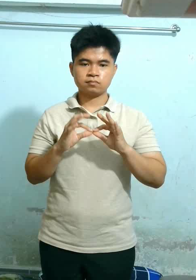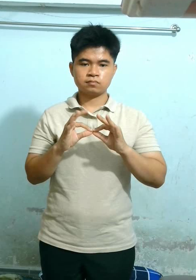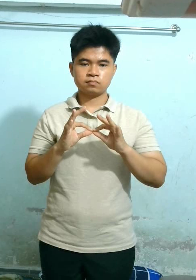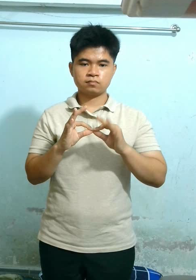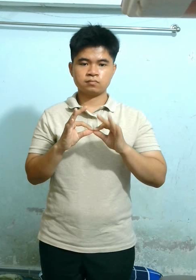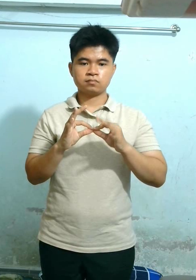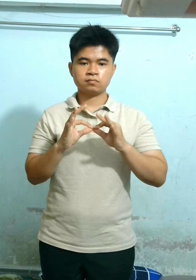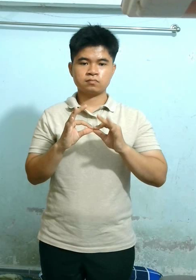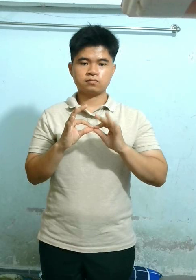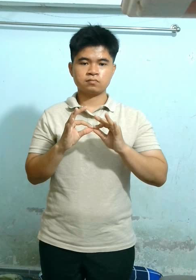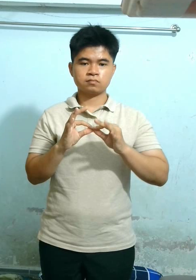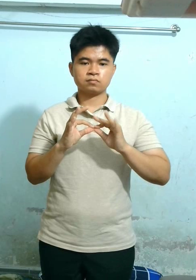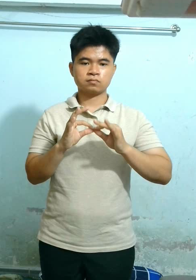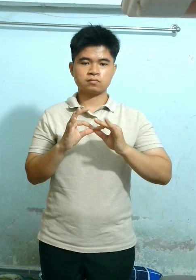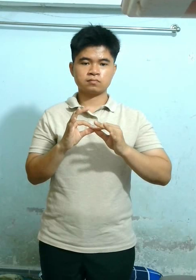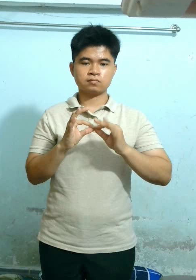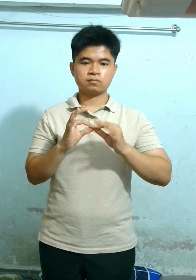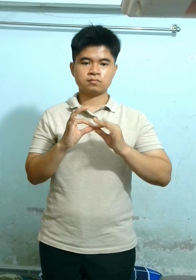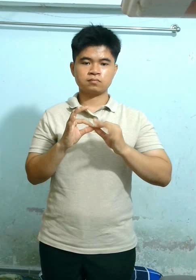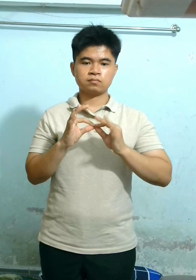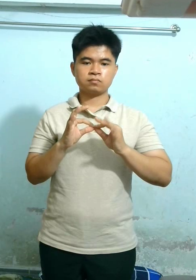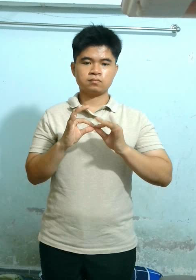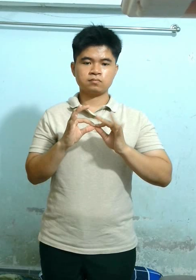phien dich